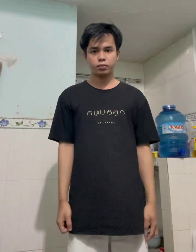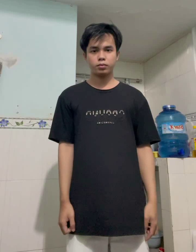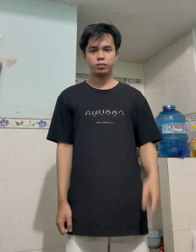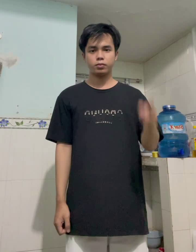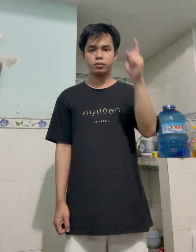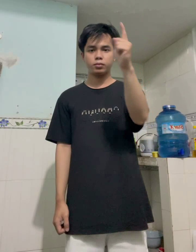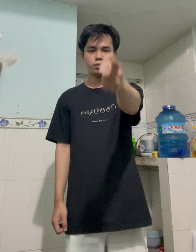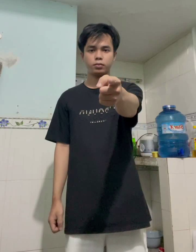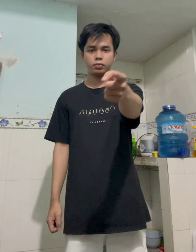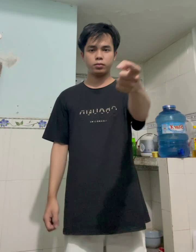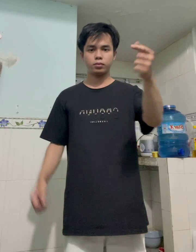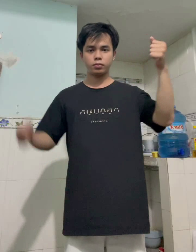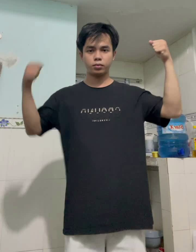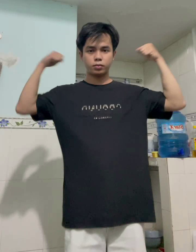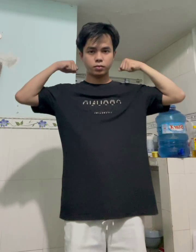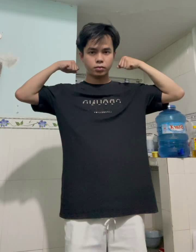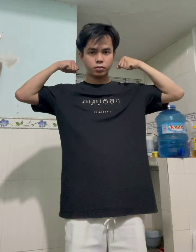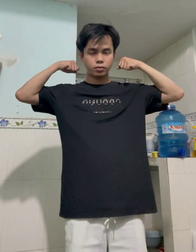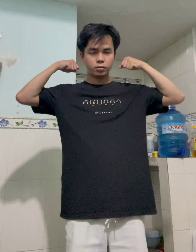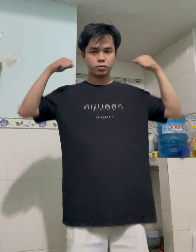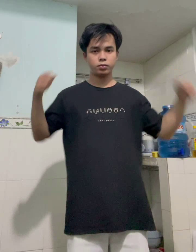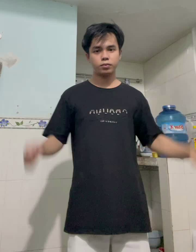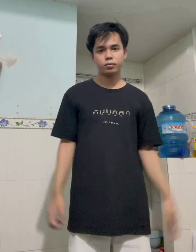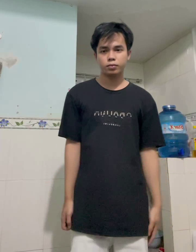ban khoe khong